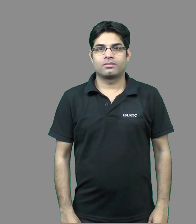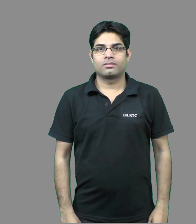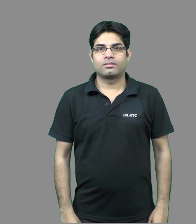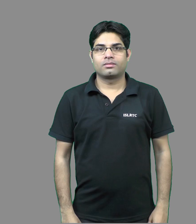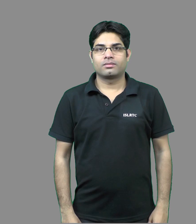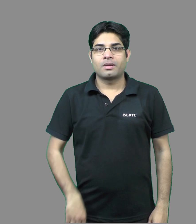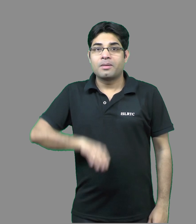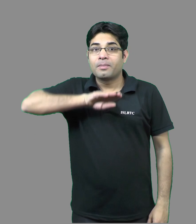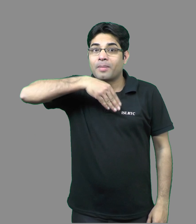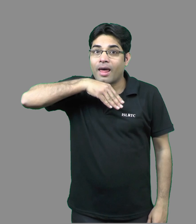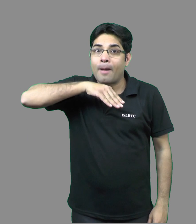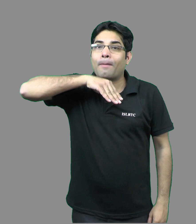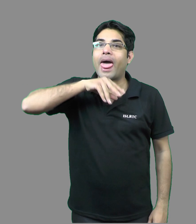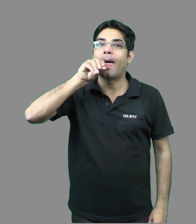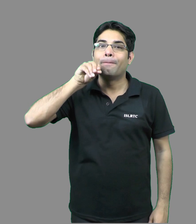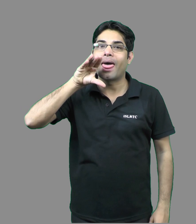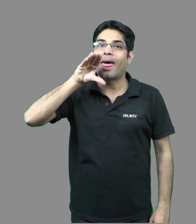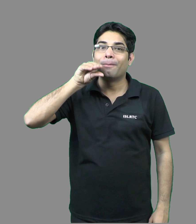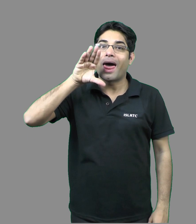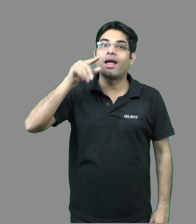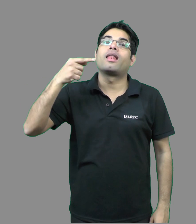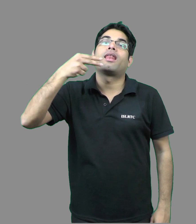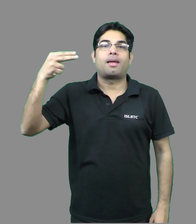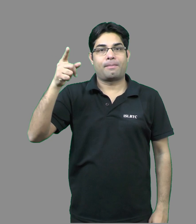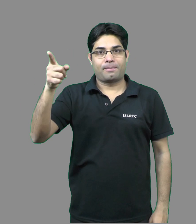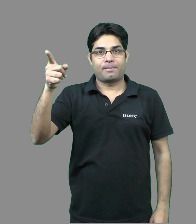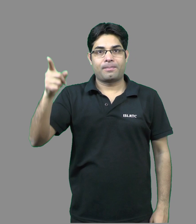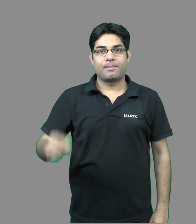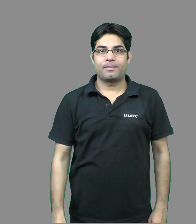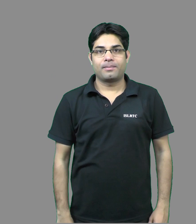Bleat Baa (Goat)